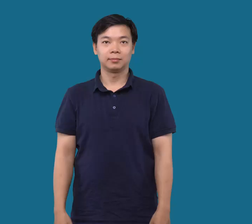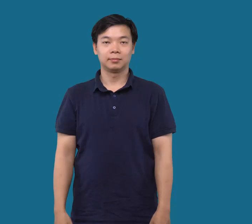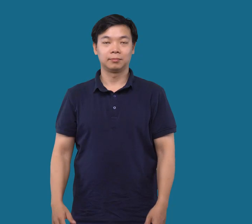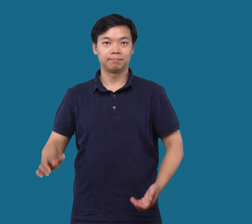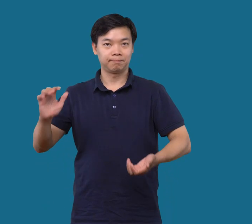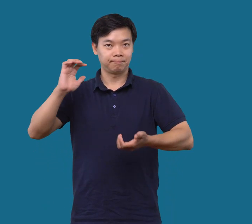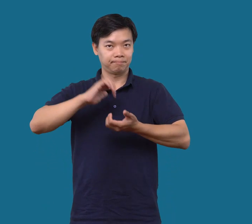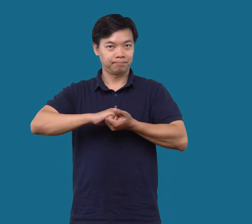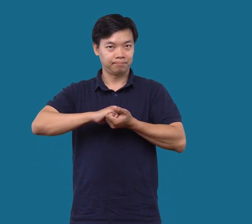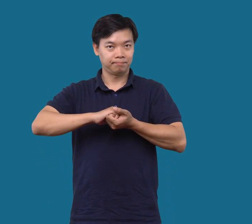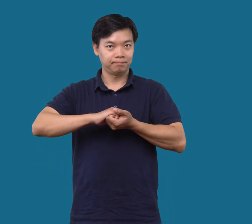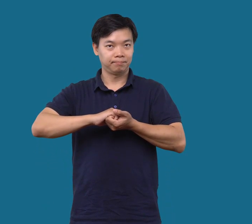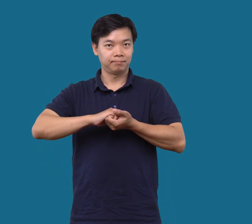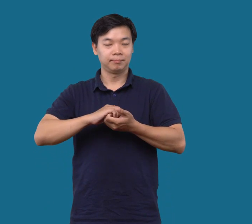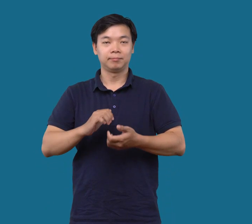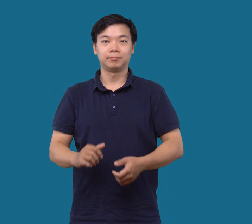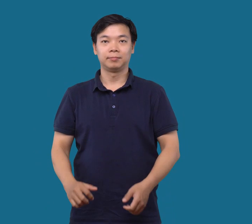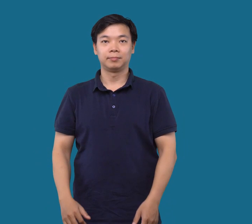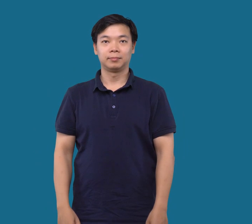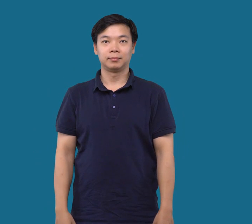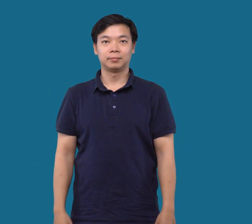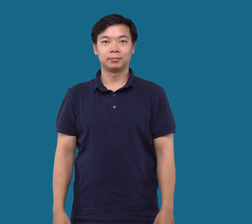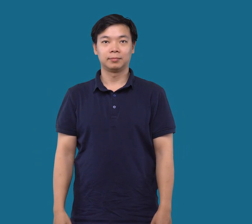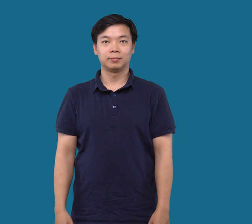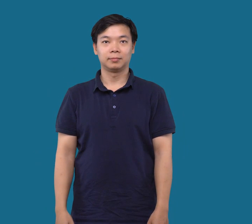hợp tác